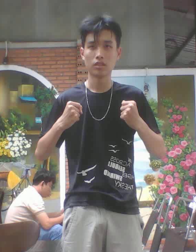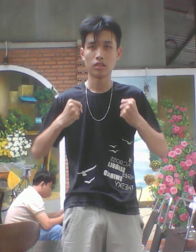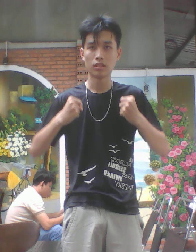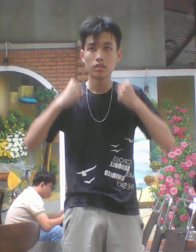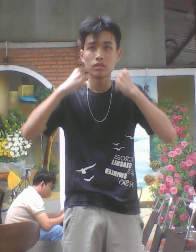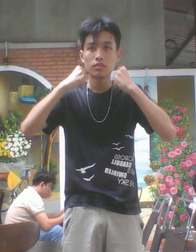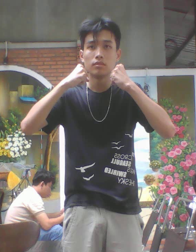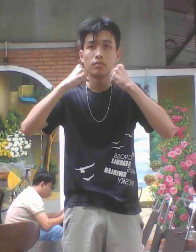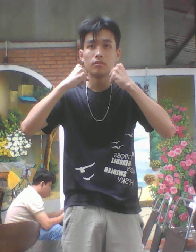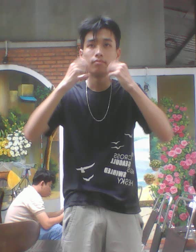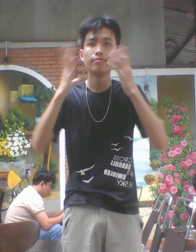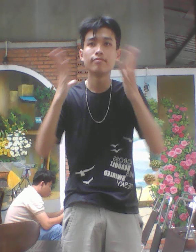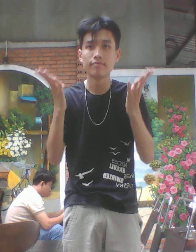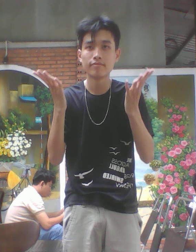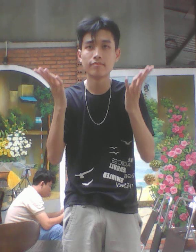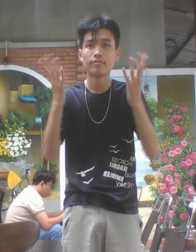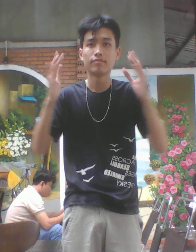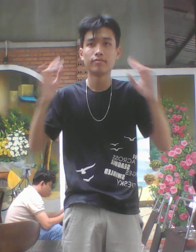cam on